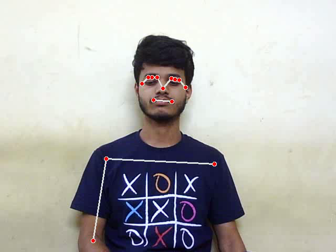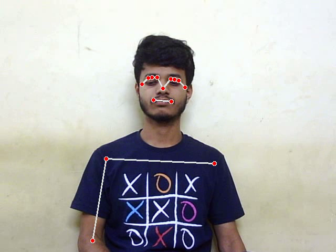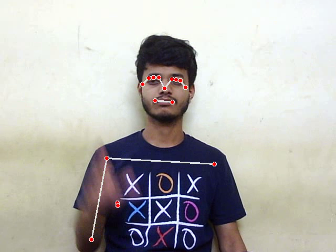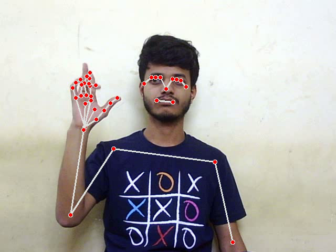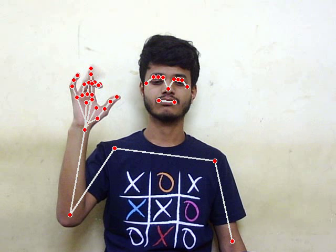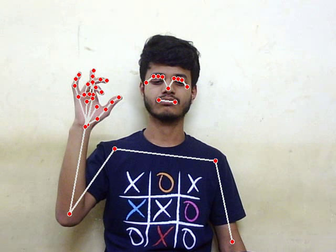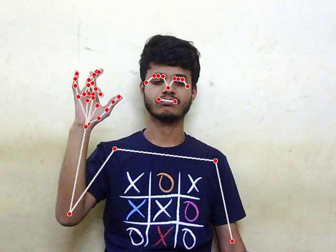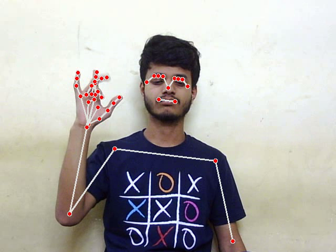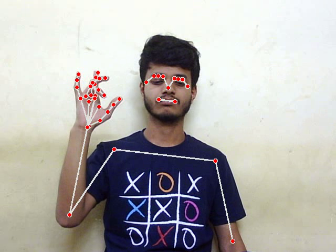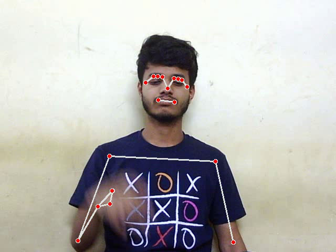why